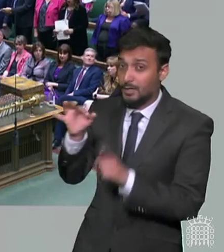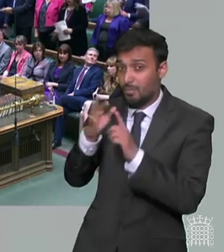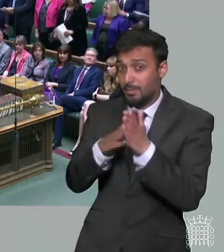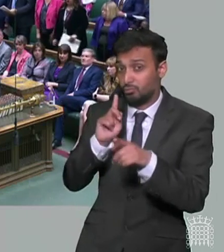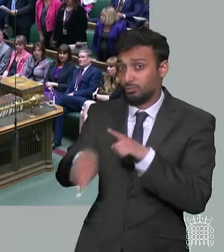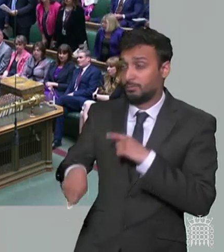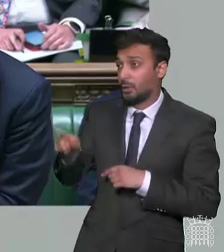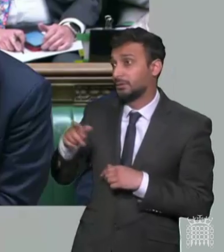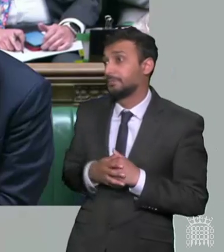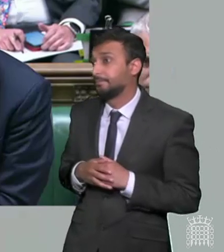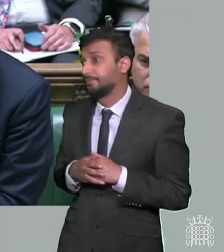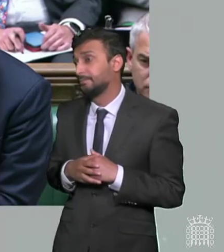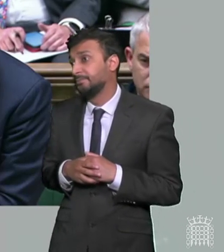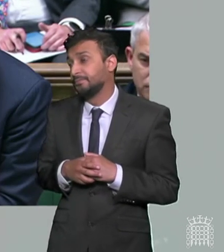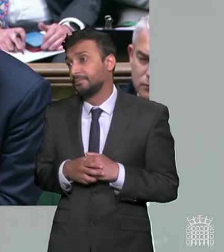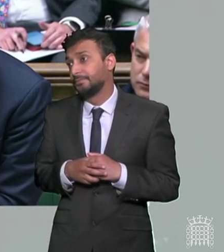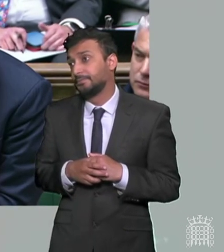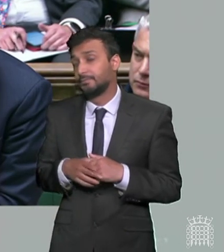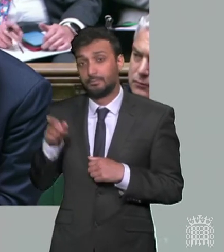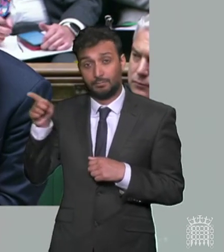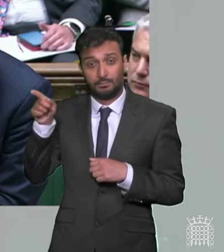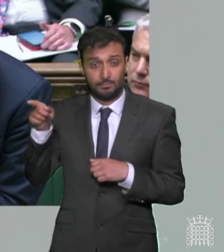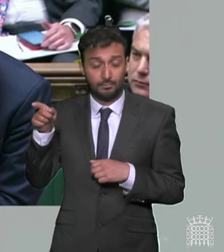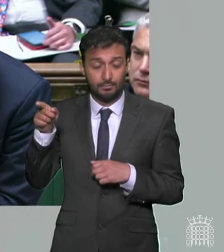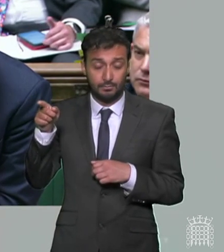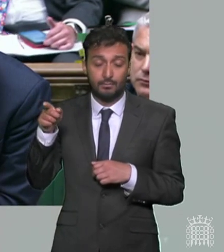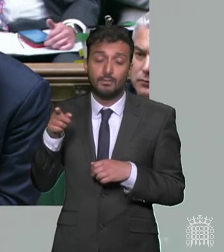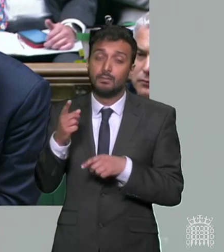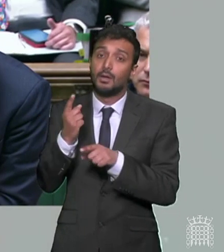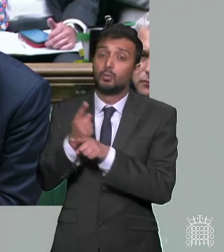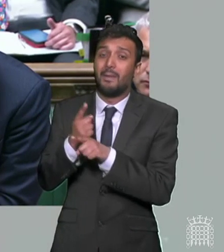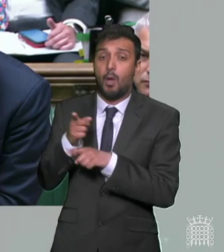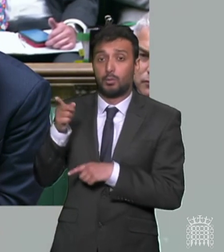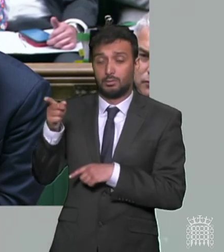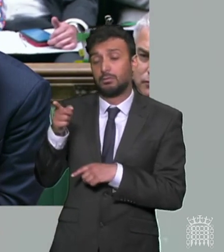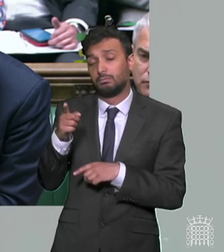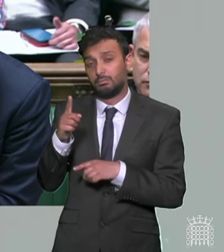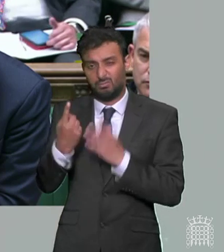The right honourable and learned Gentleman talks about what went on in No.